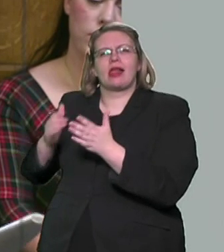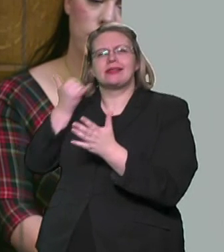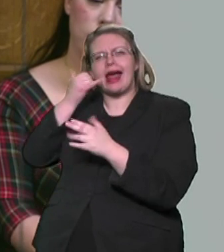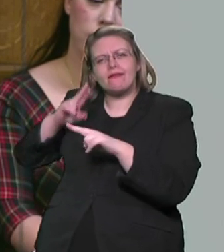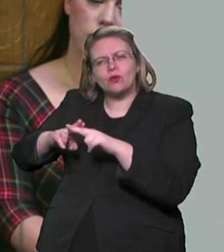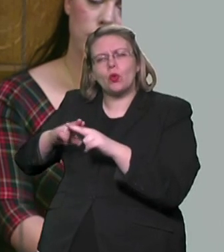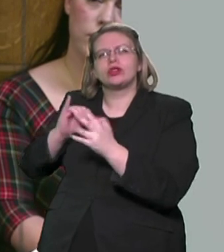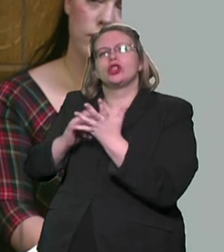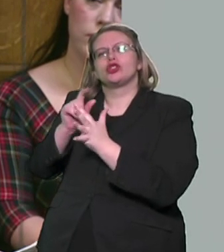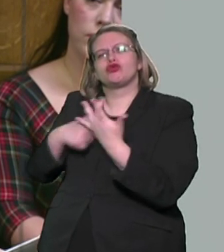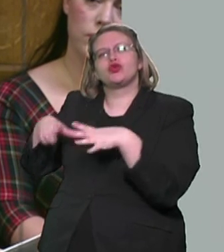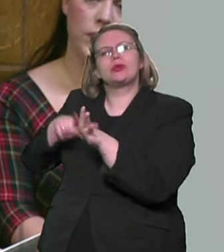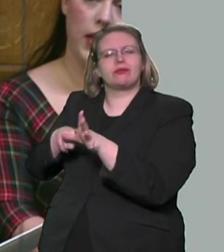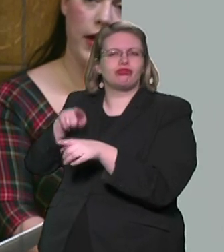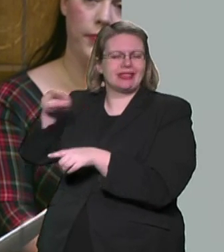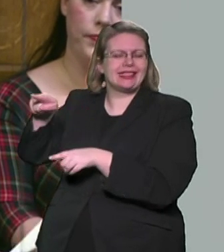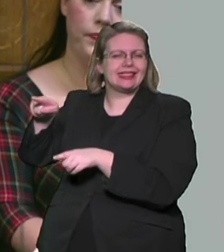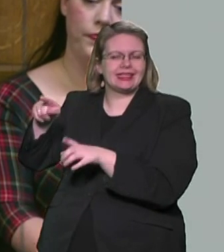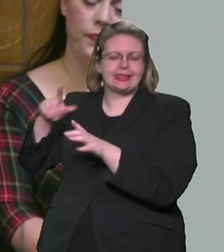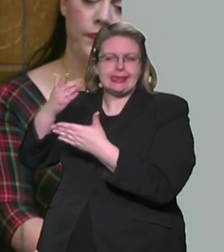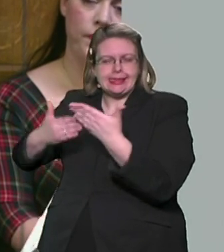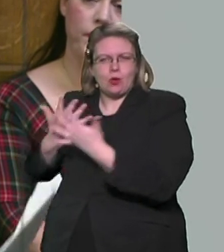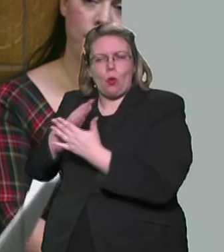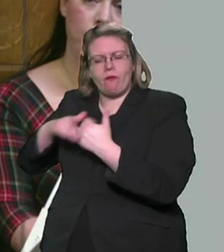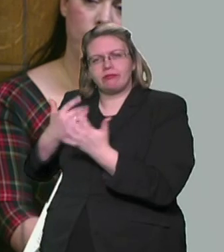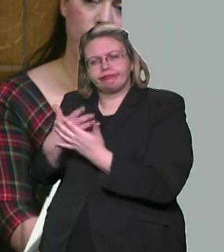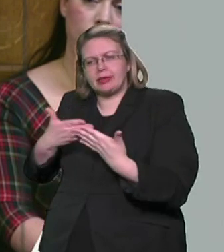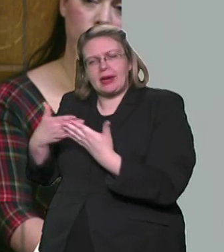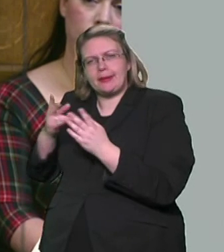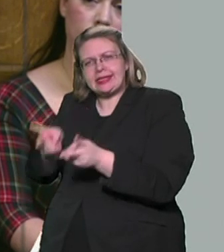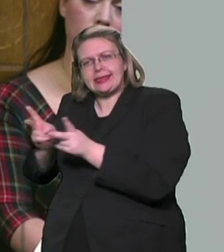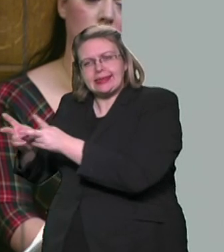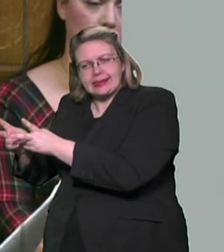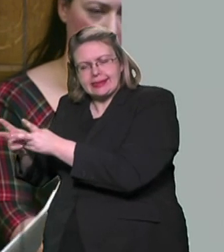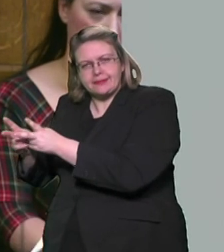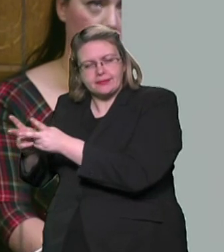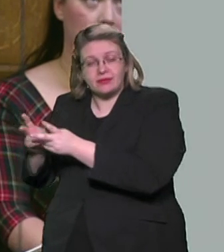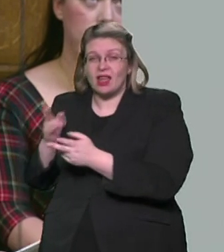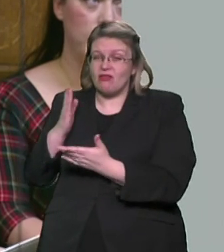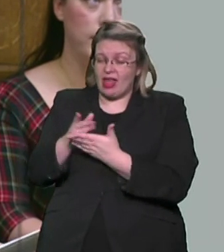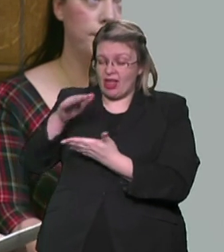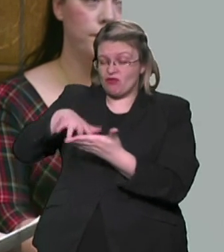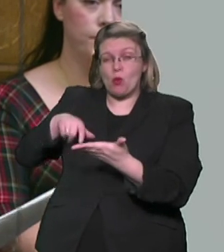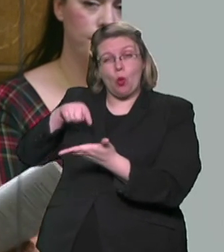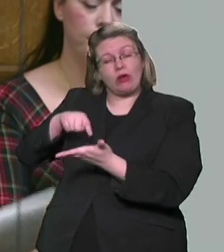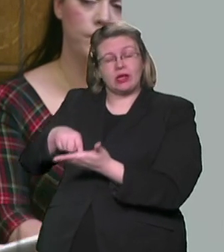The report makes for devastating reading, the more so because women’s voices were ignored.